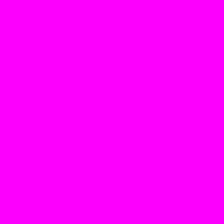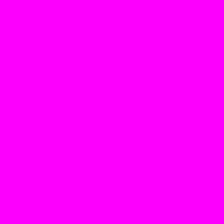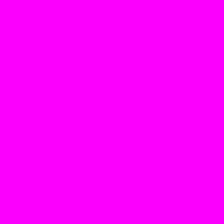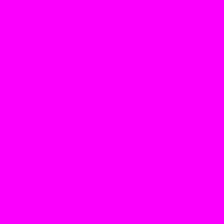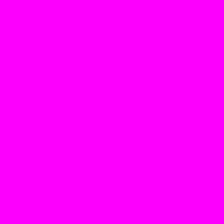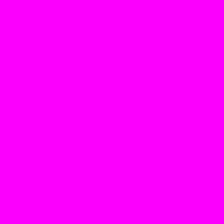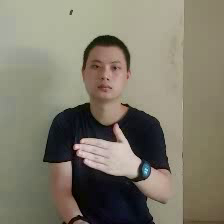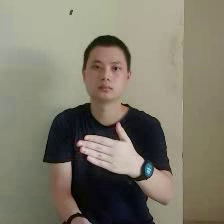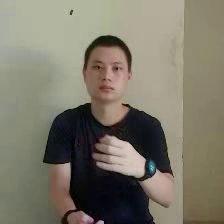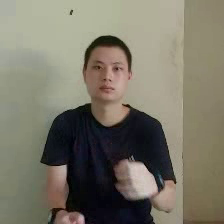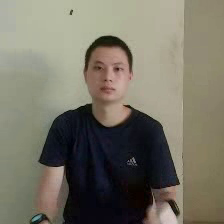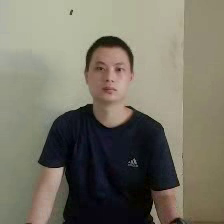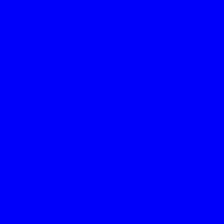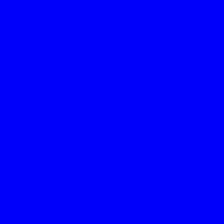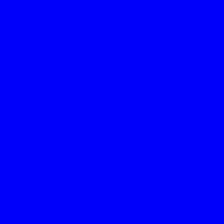Phạt